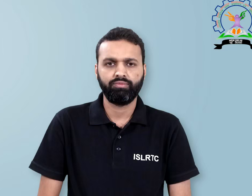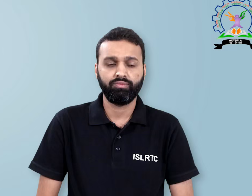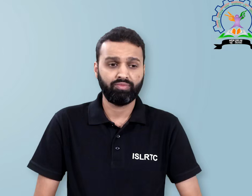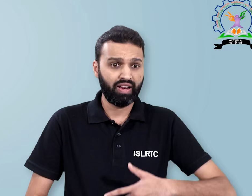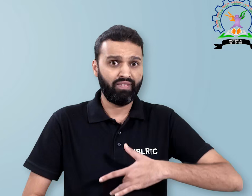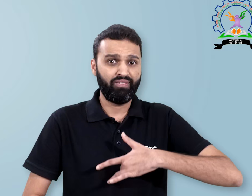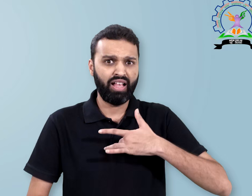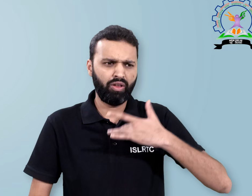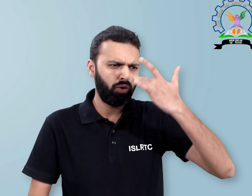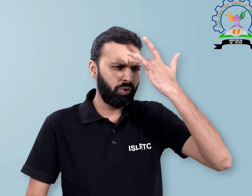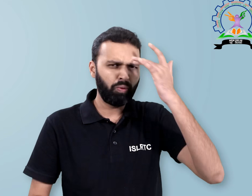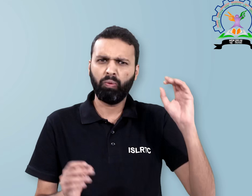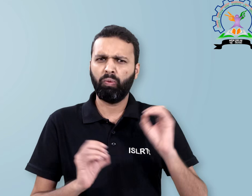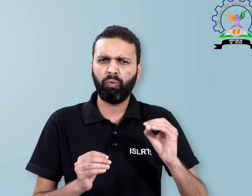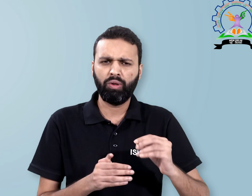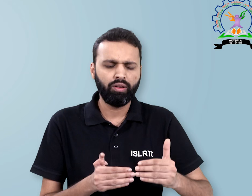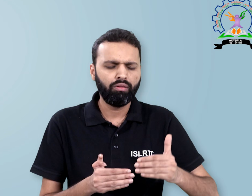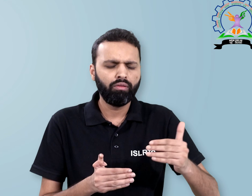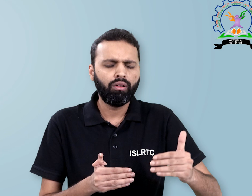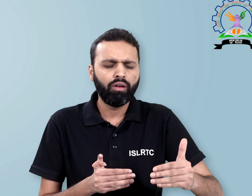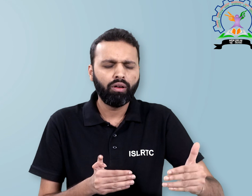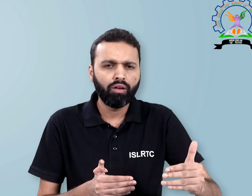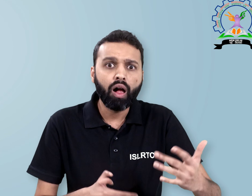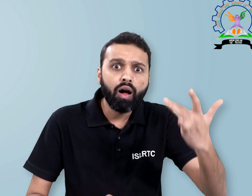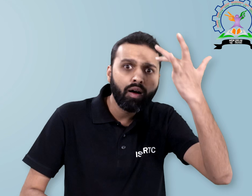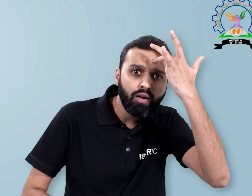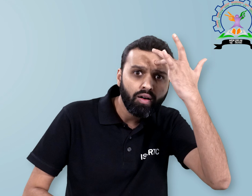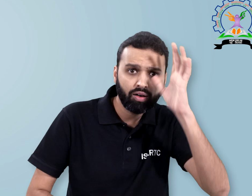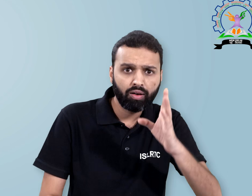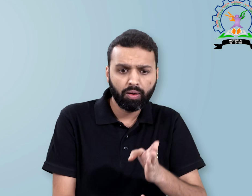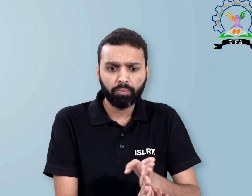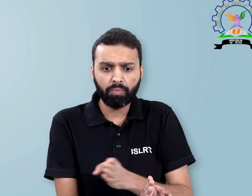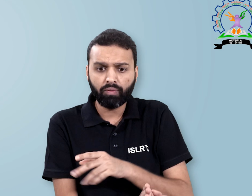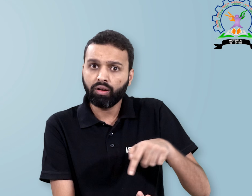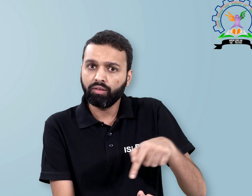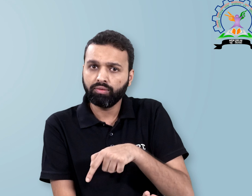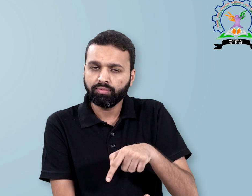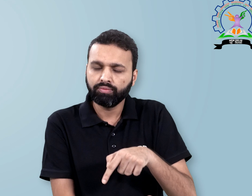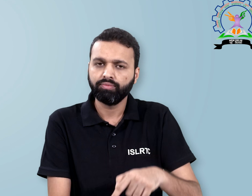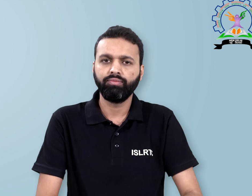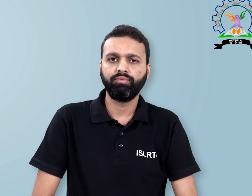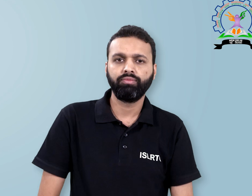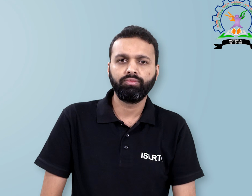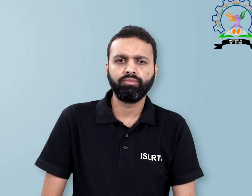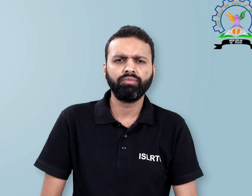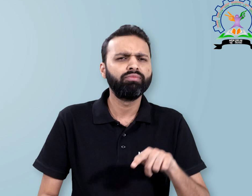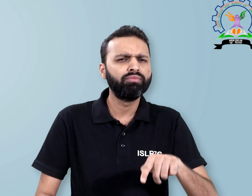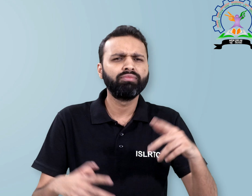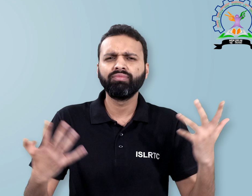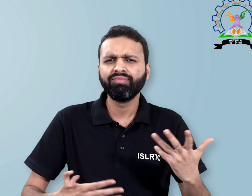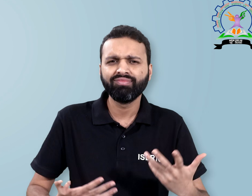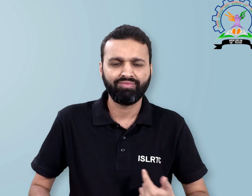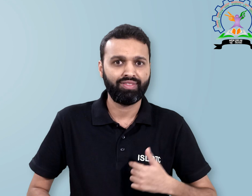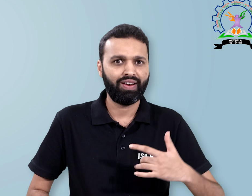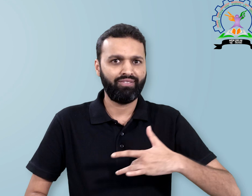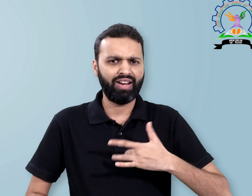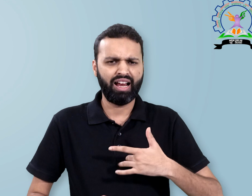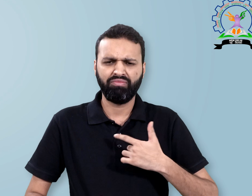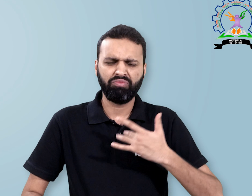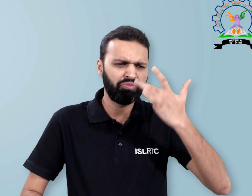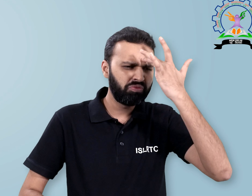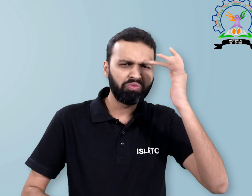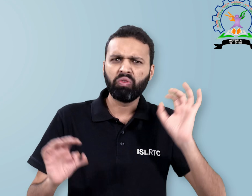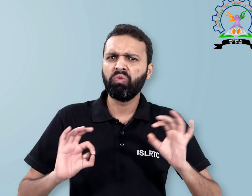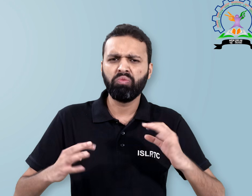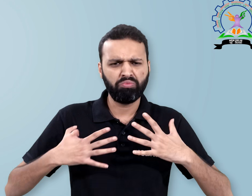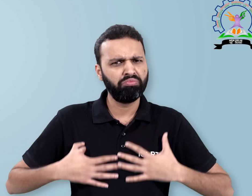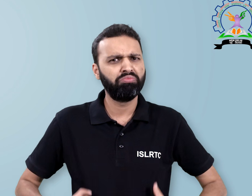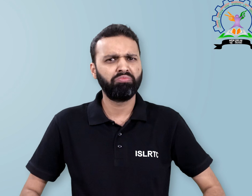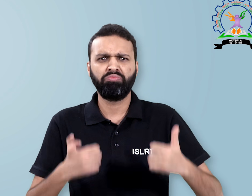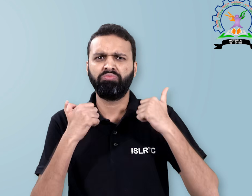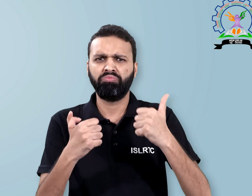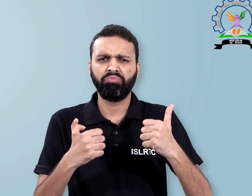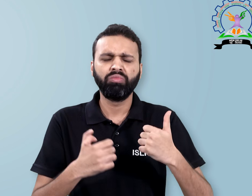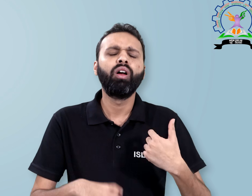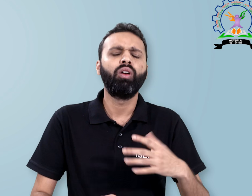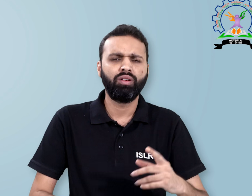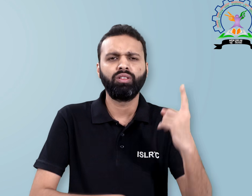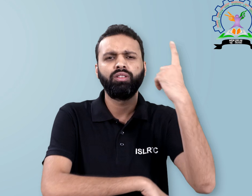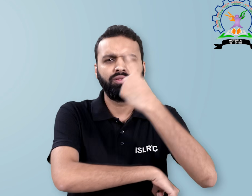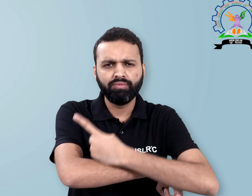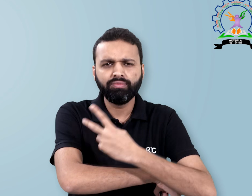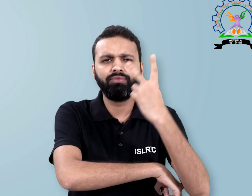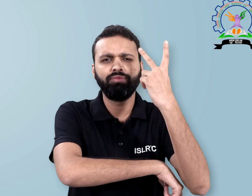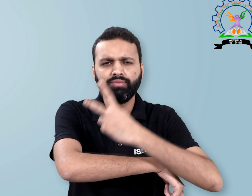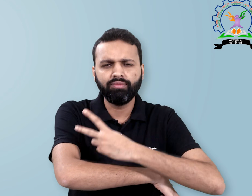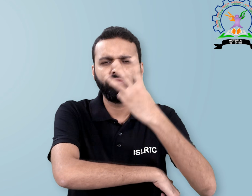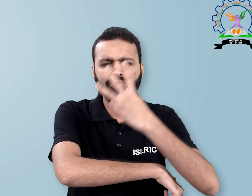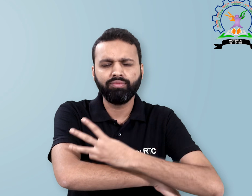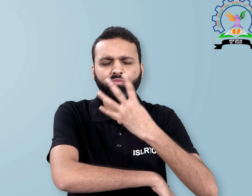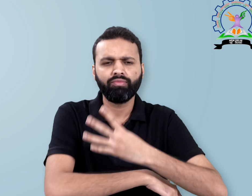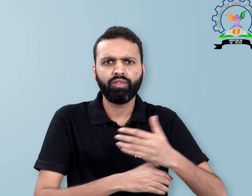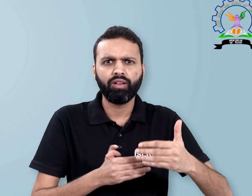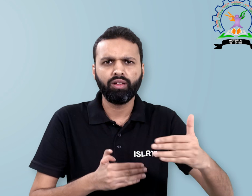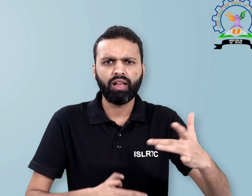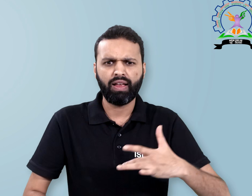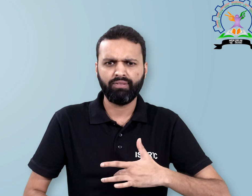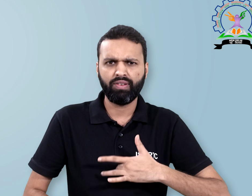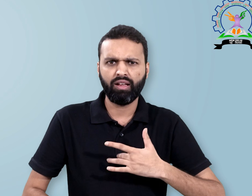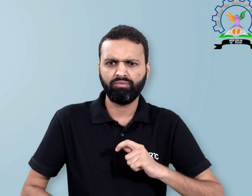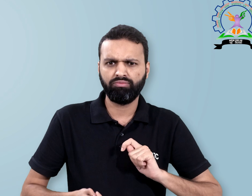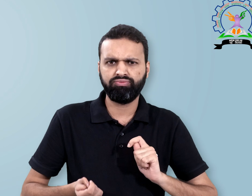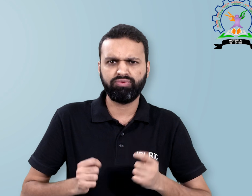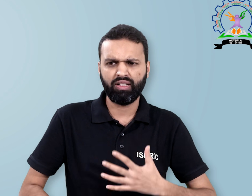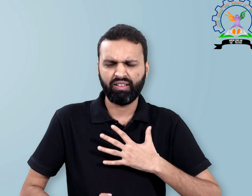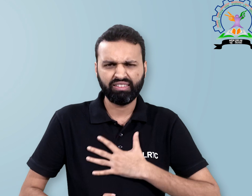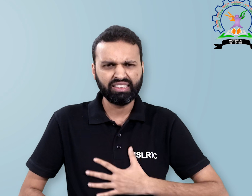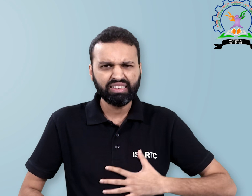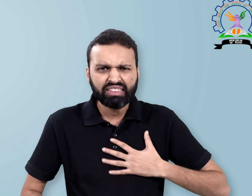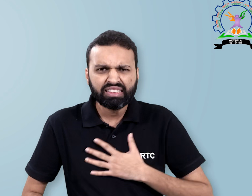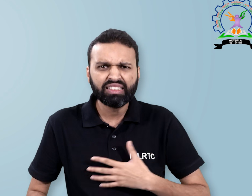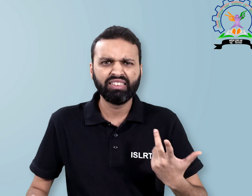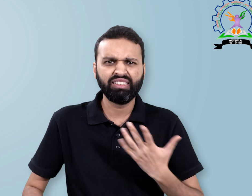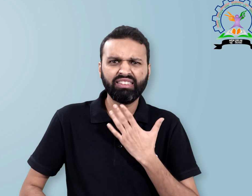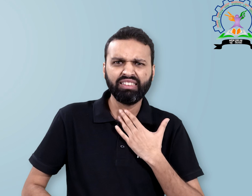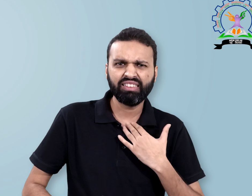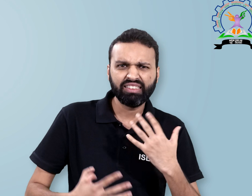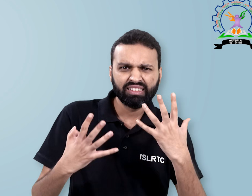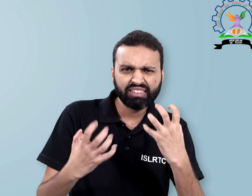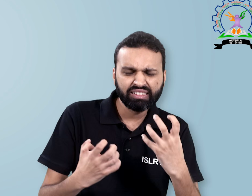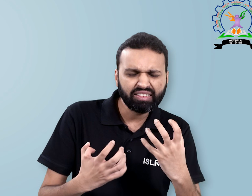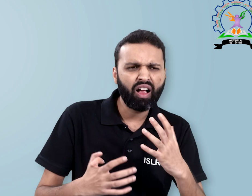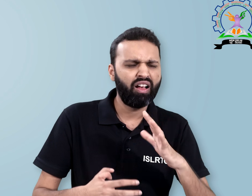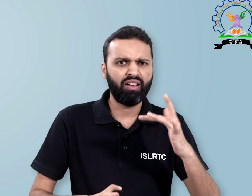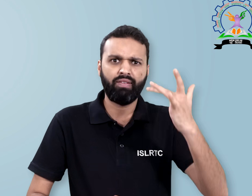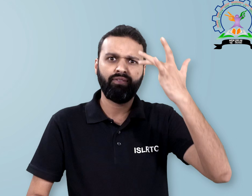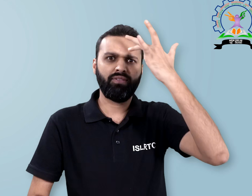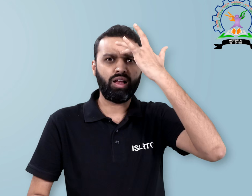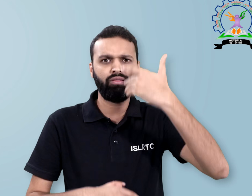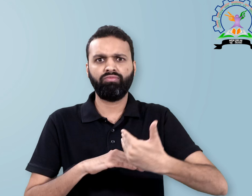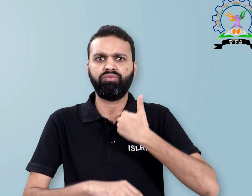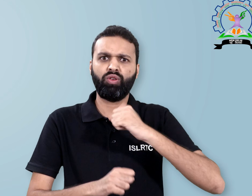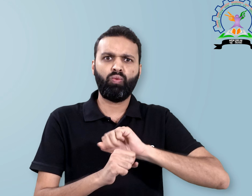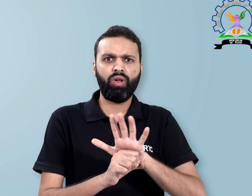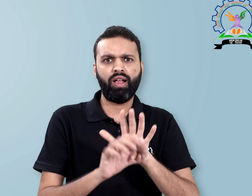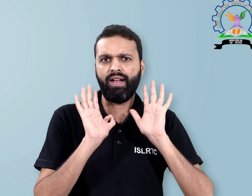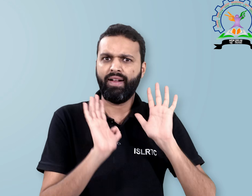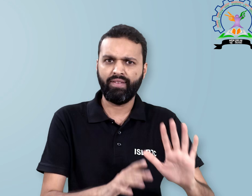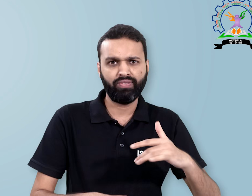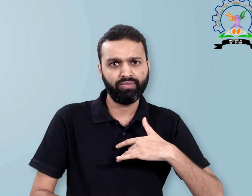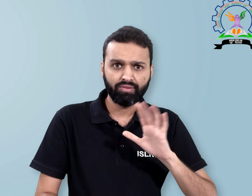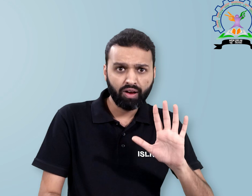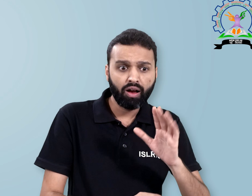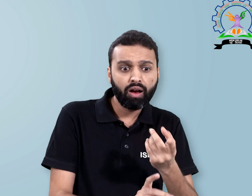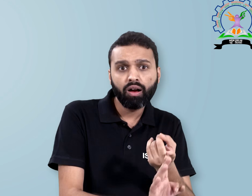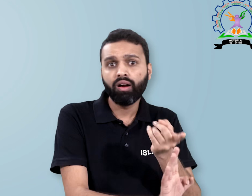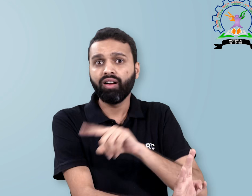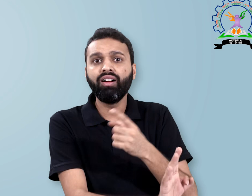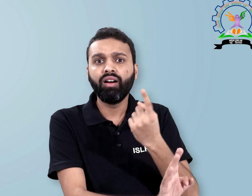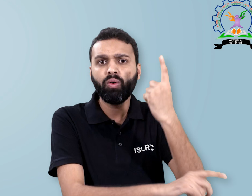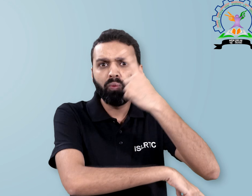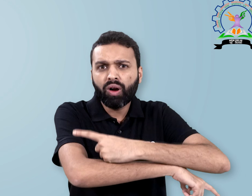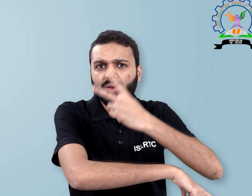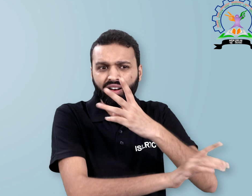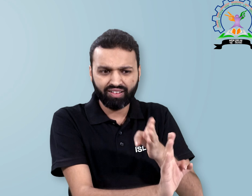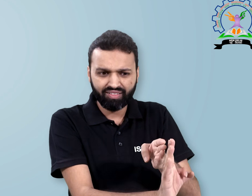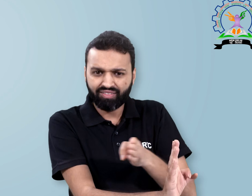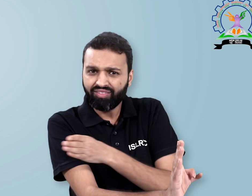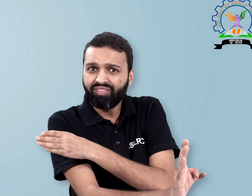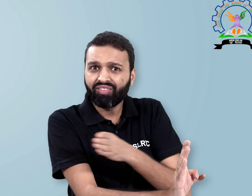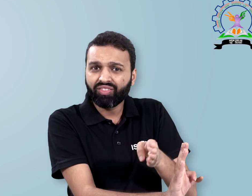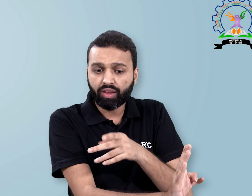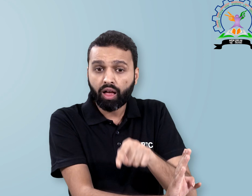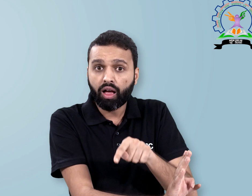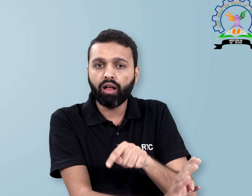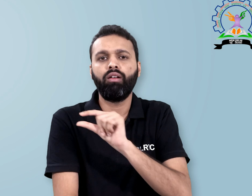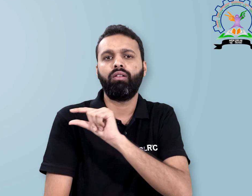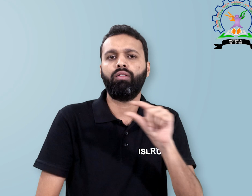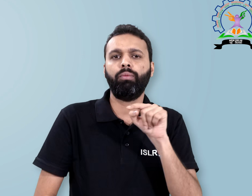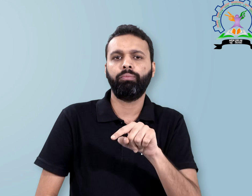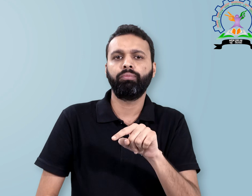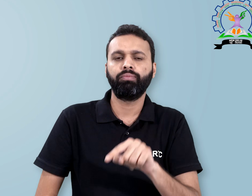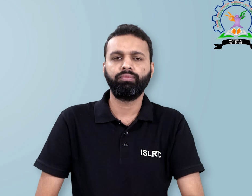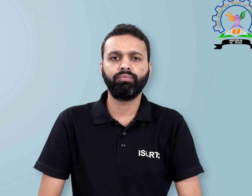Incubation Period The incubation period is the time it takes for an infection to develop after a person has been exposed to a disease-causing organism.